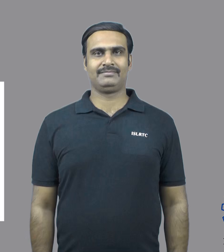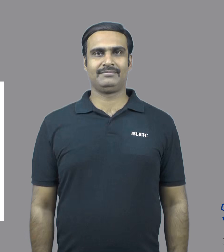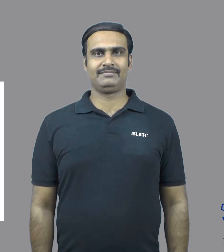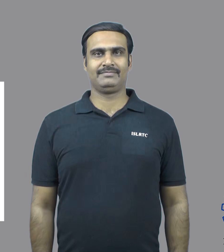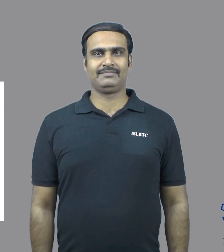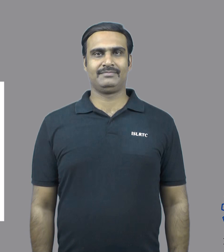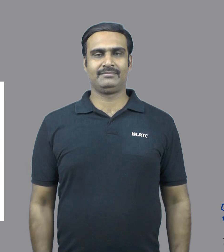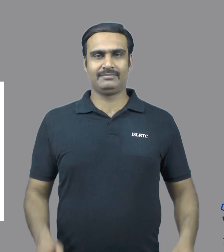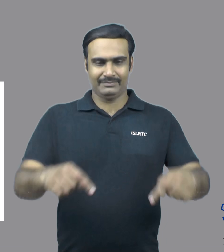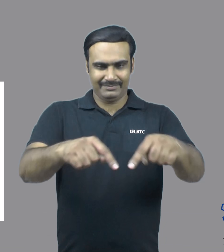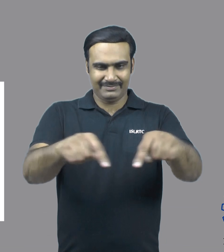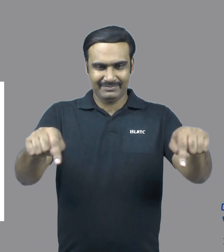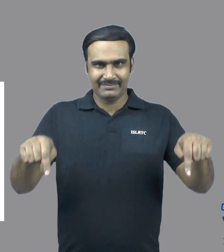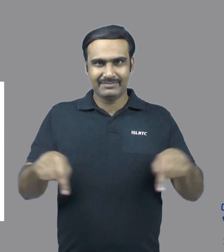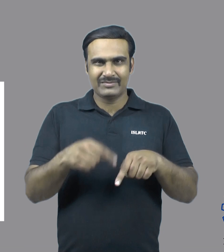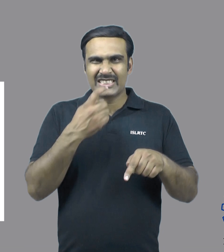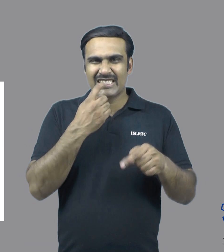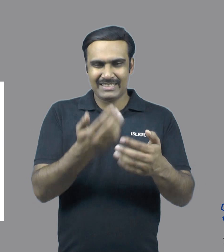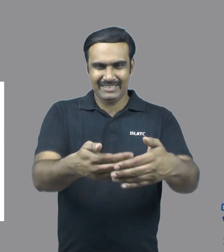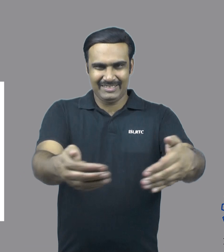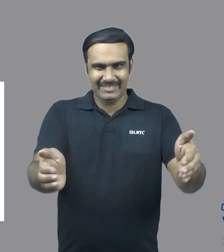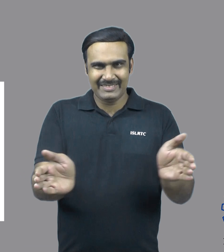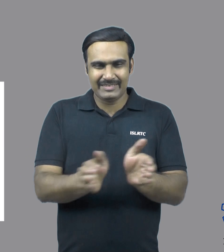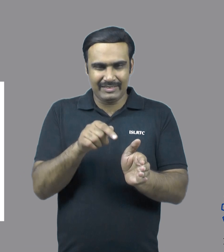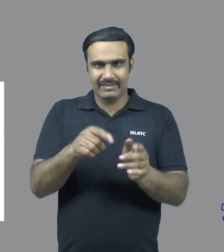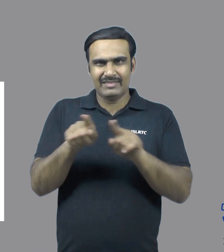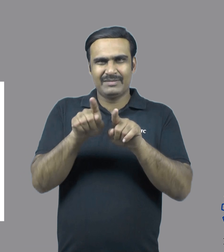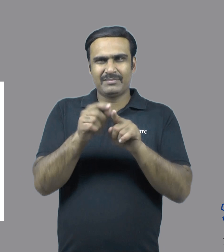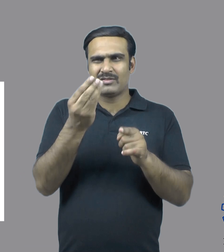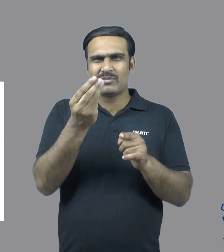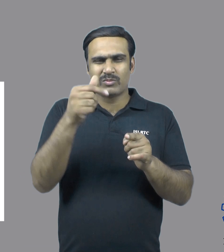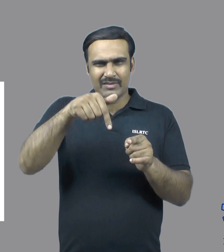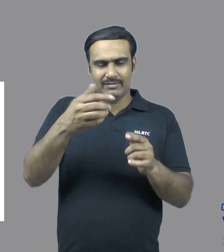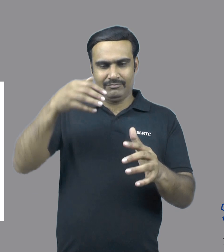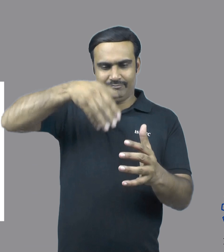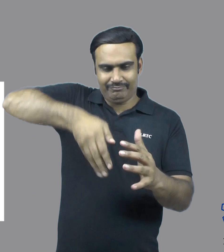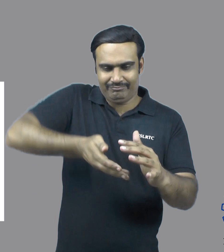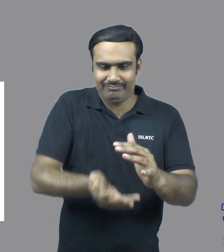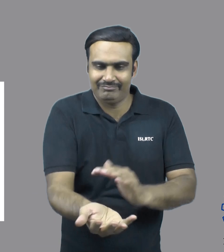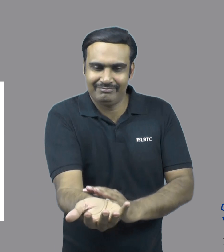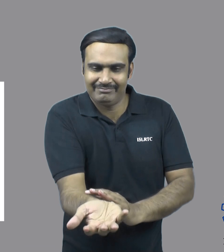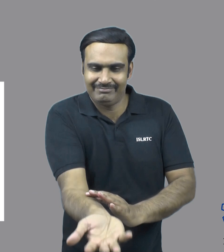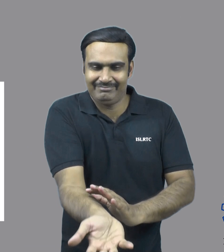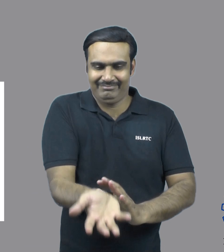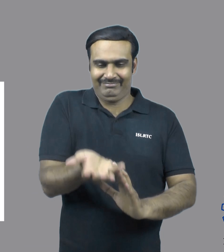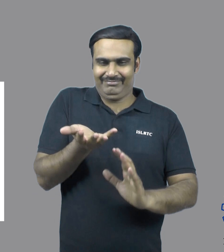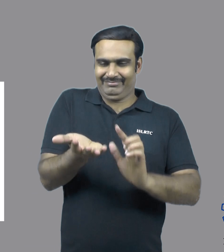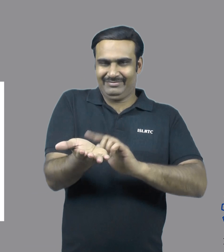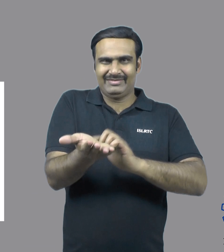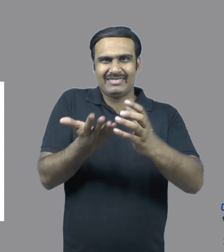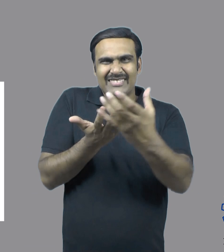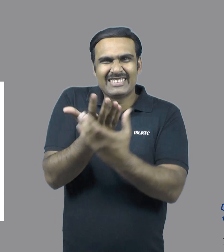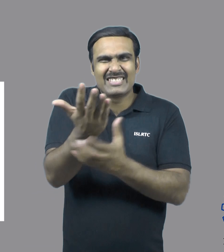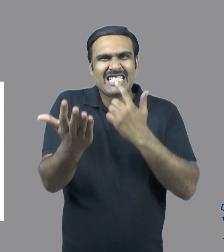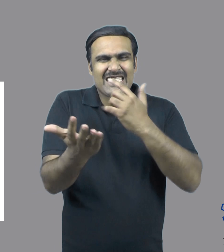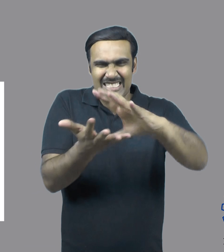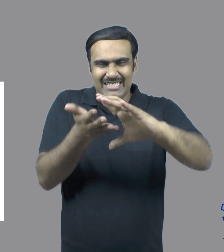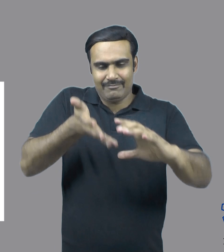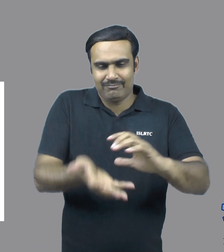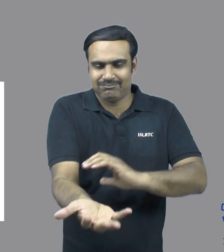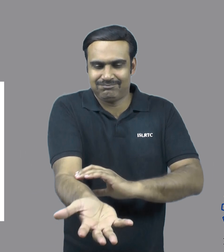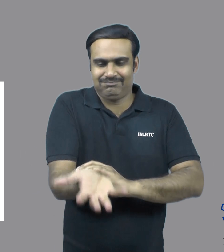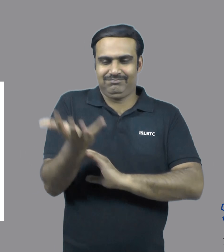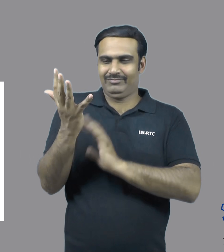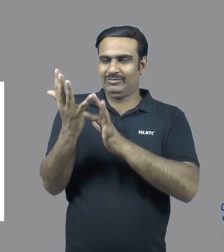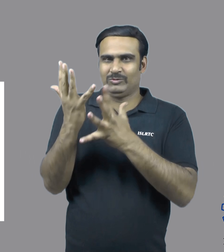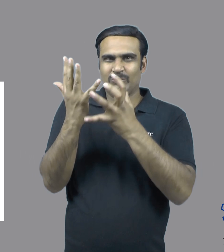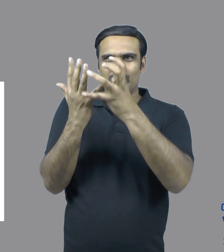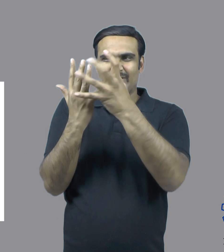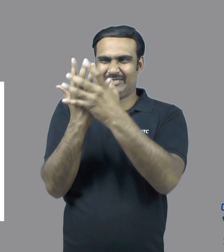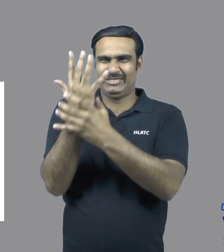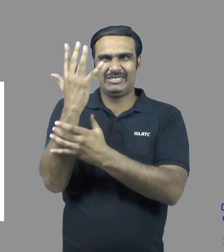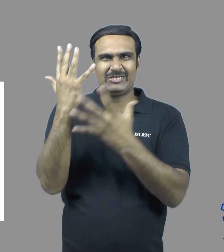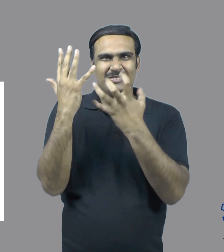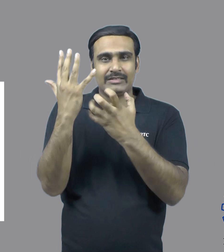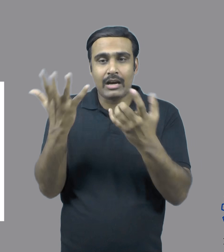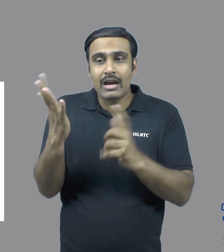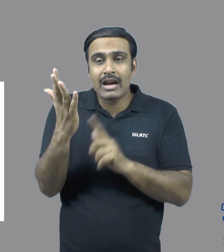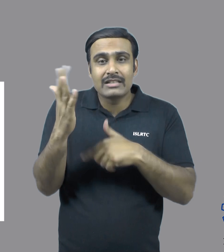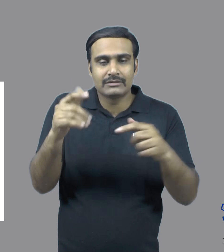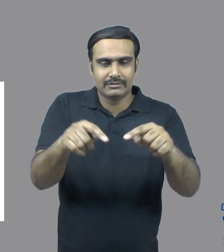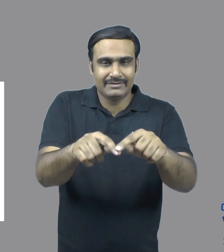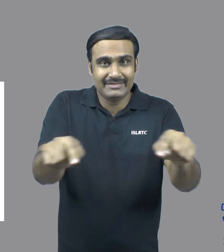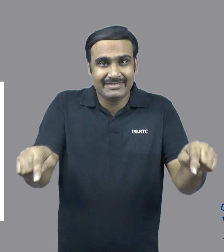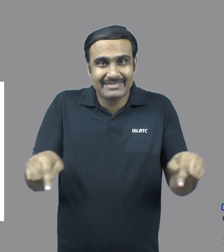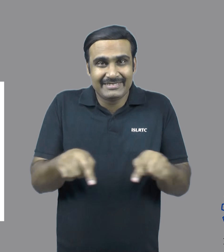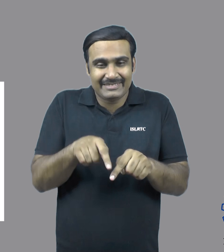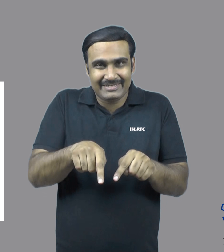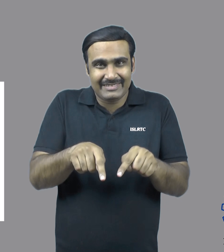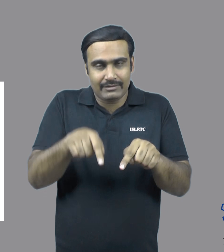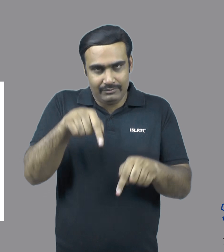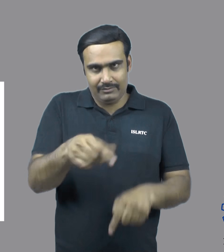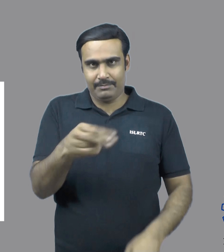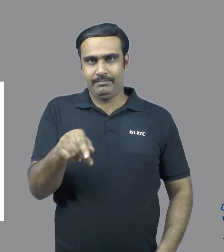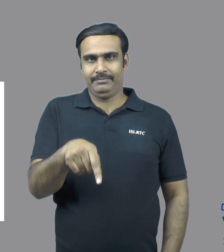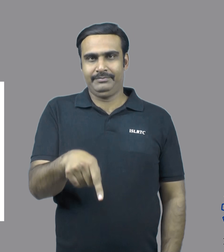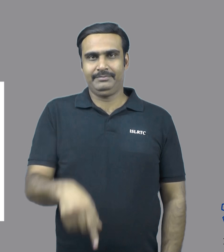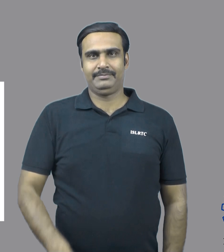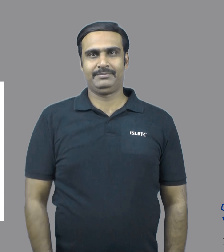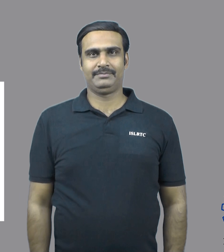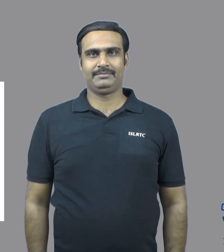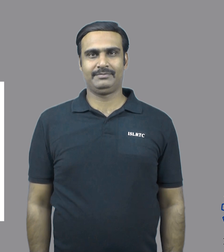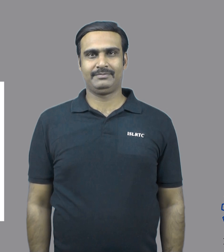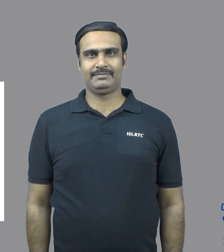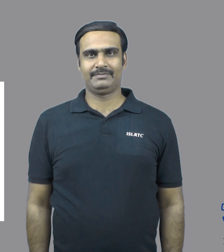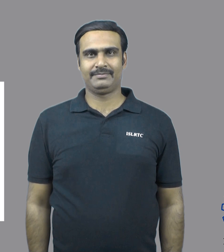Wax Bath